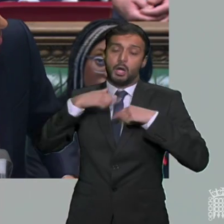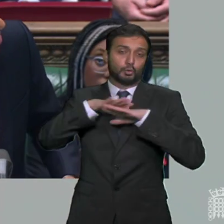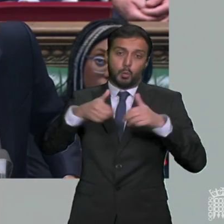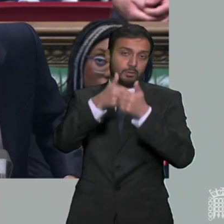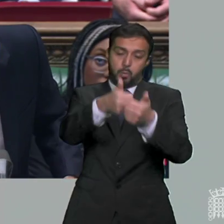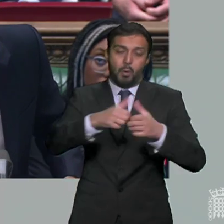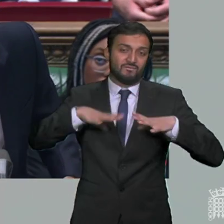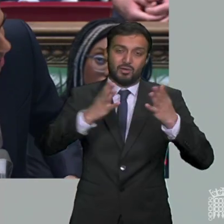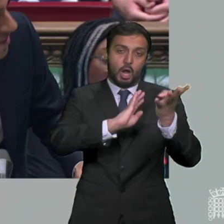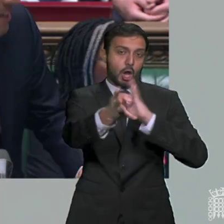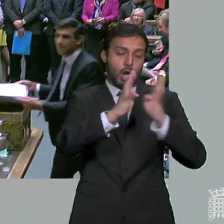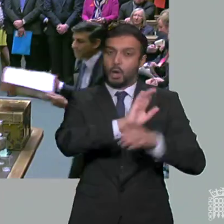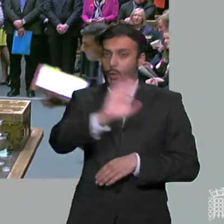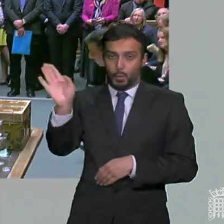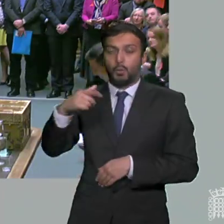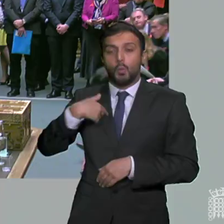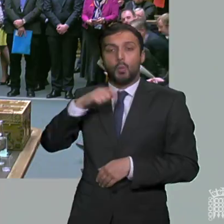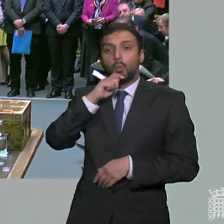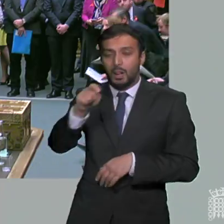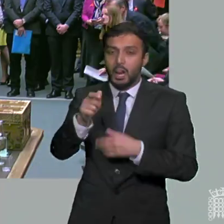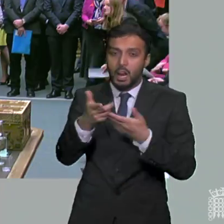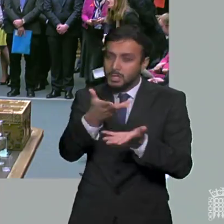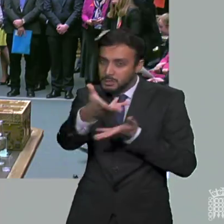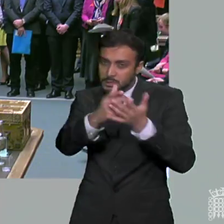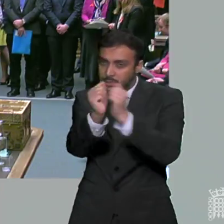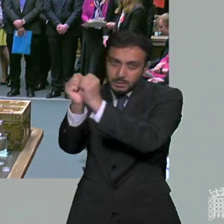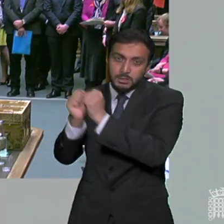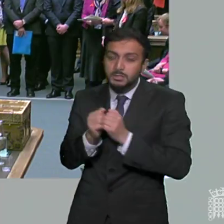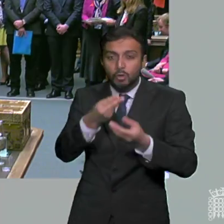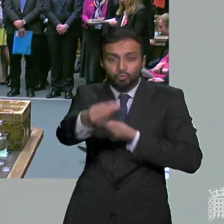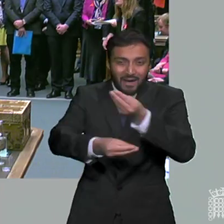That is how we will drive growth and prosperity.